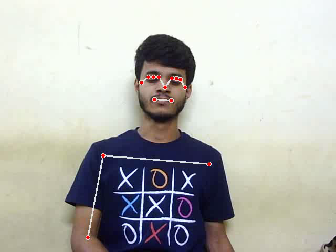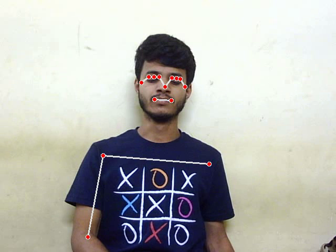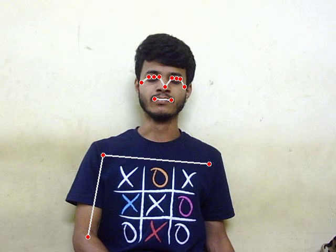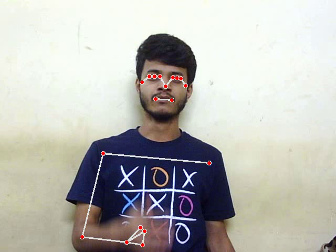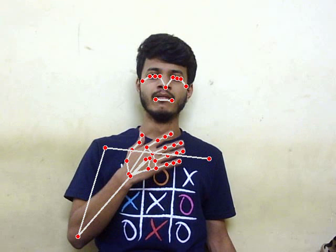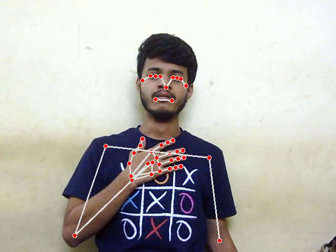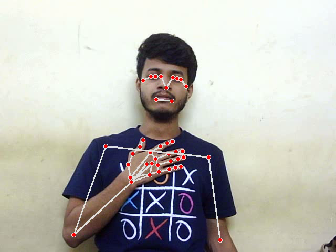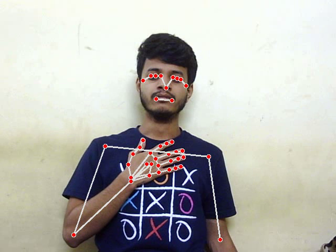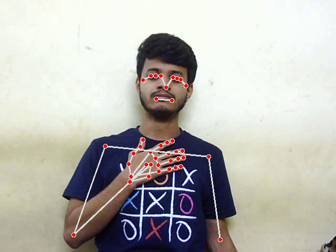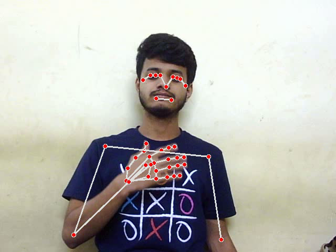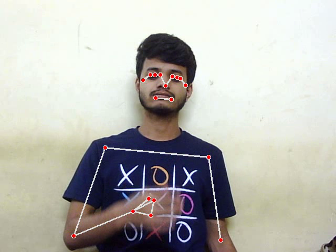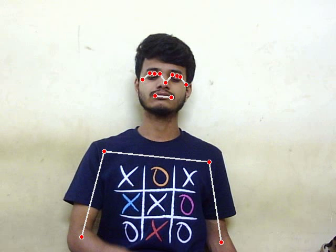my